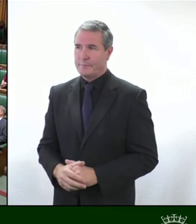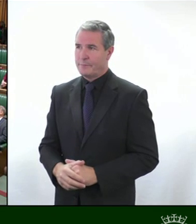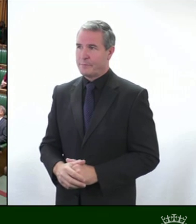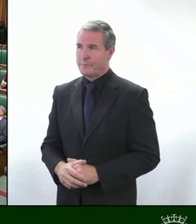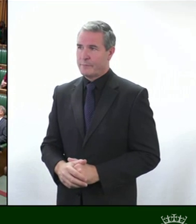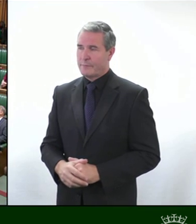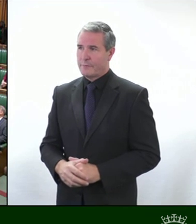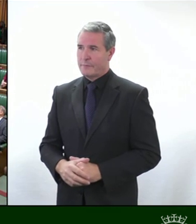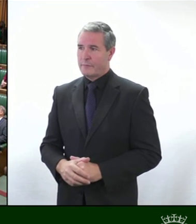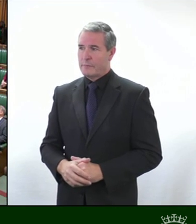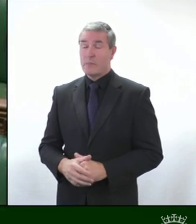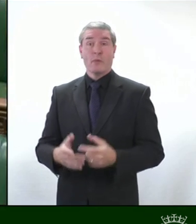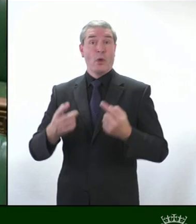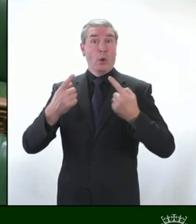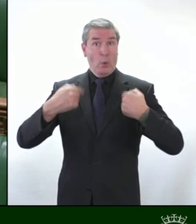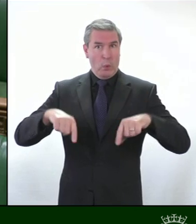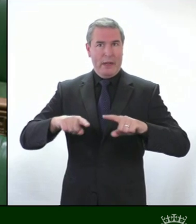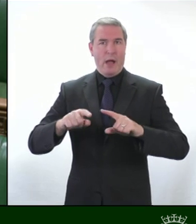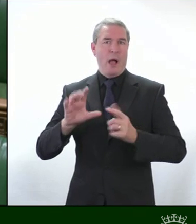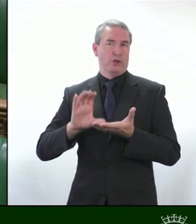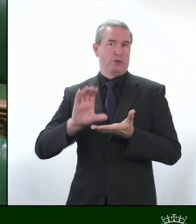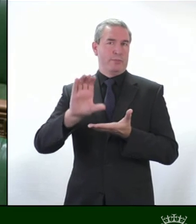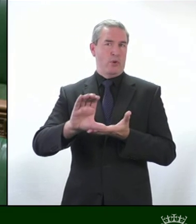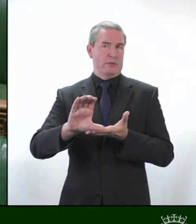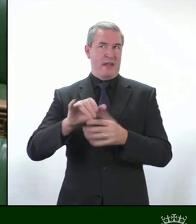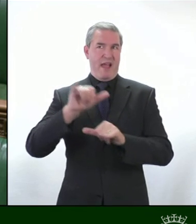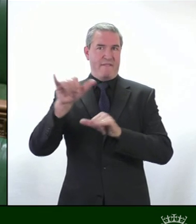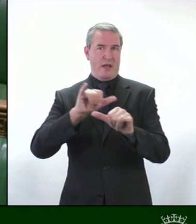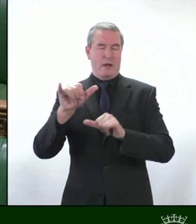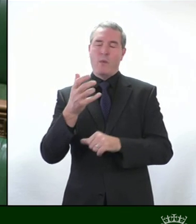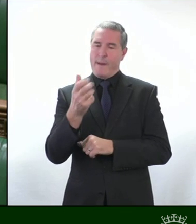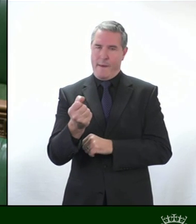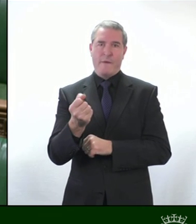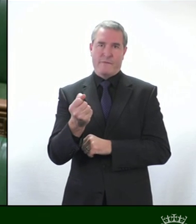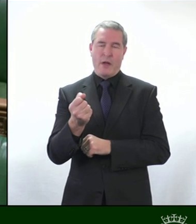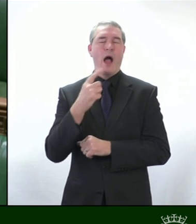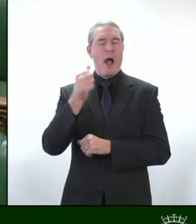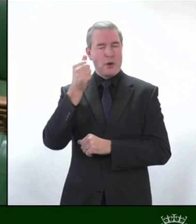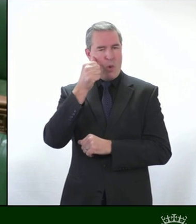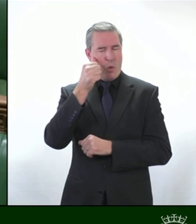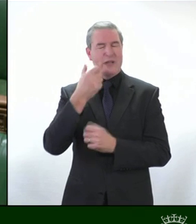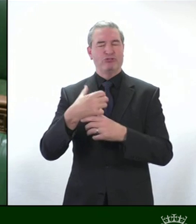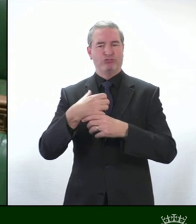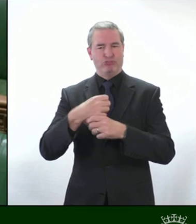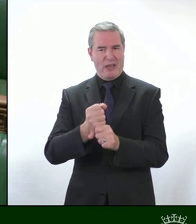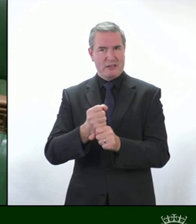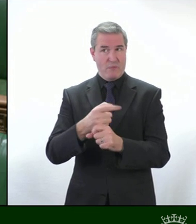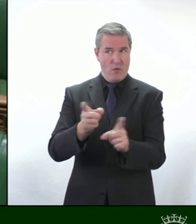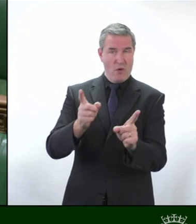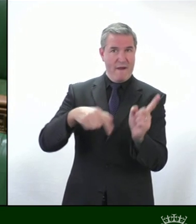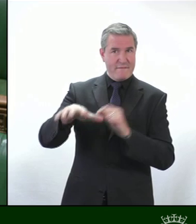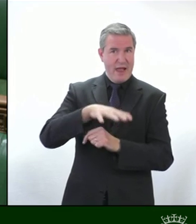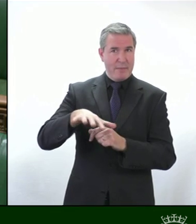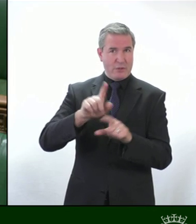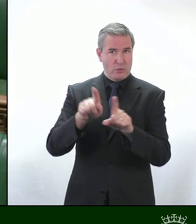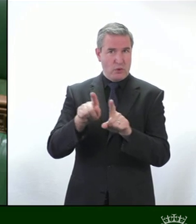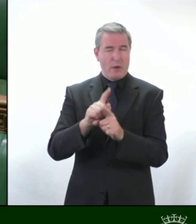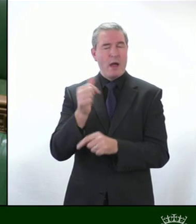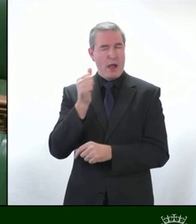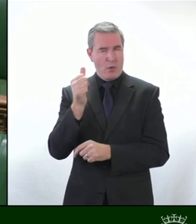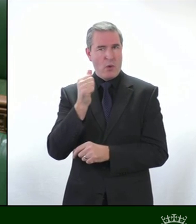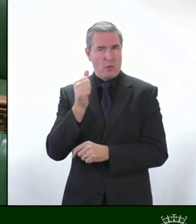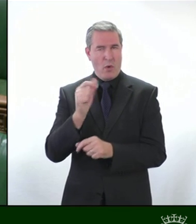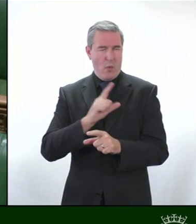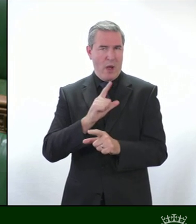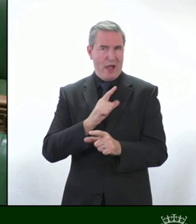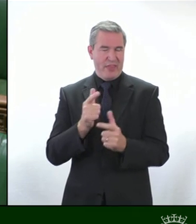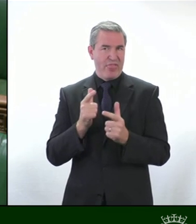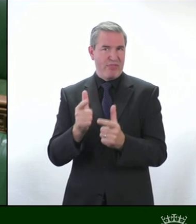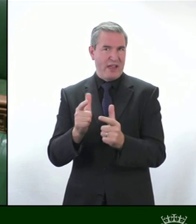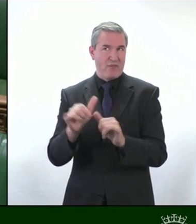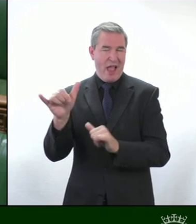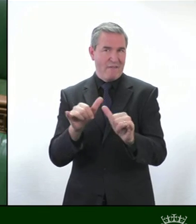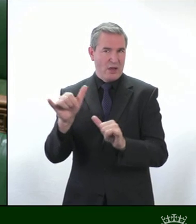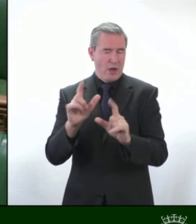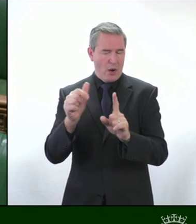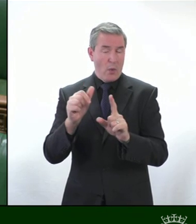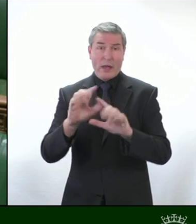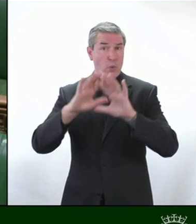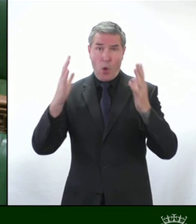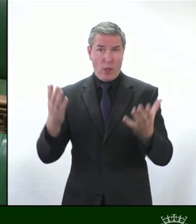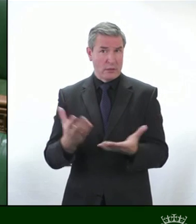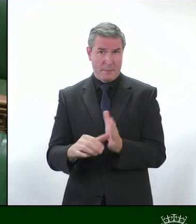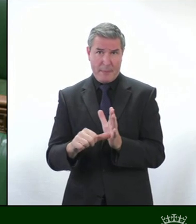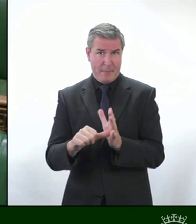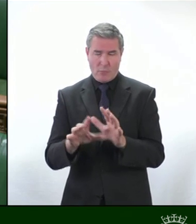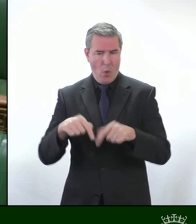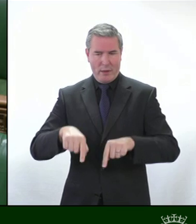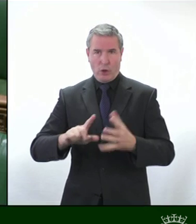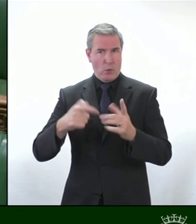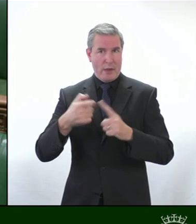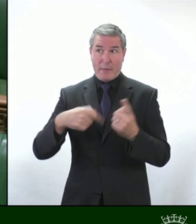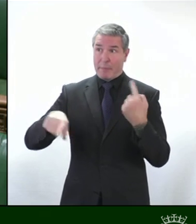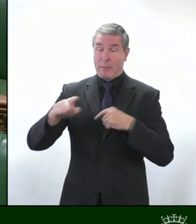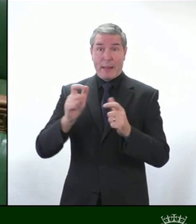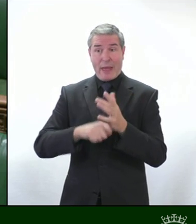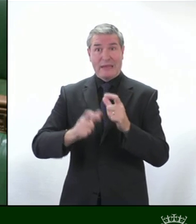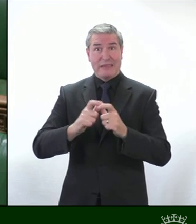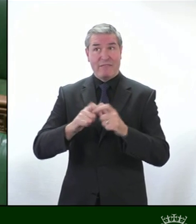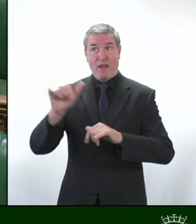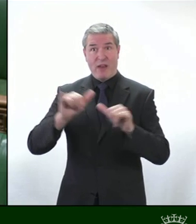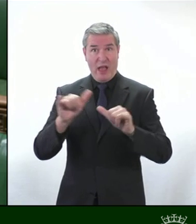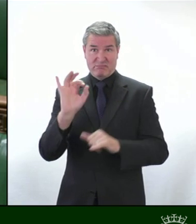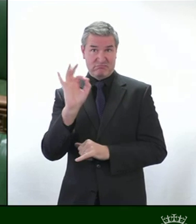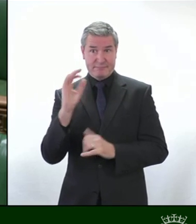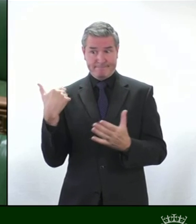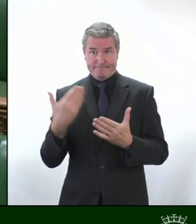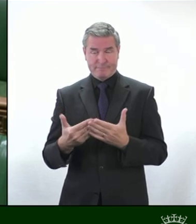We are doing a huge amount to support our aviation industry, but I appreciate the stress and difficulties that many families are in at the moment because of the threats to that sector, which are global, alas, because people are just not flying in the way that they were before the pandemic.